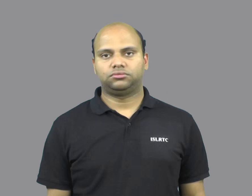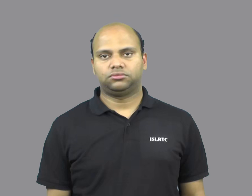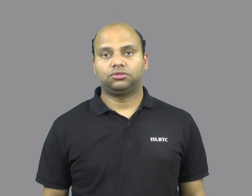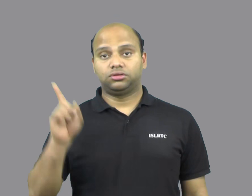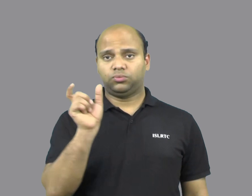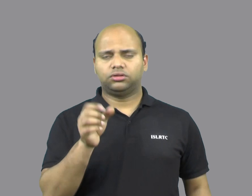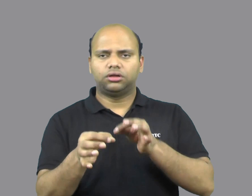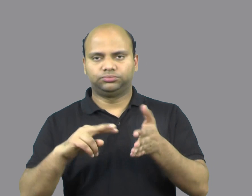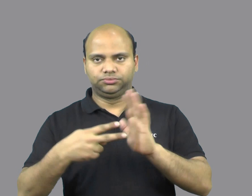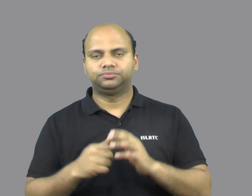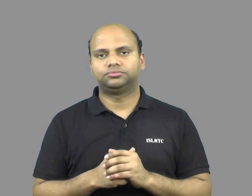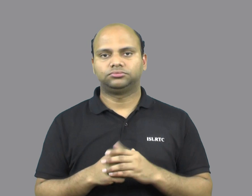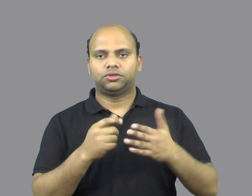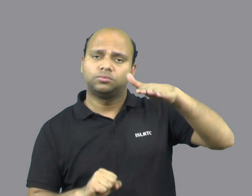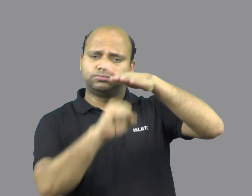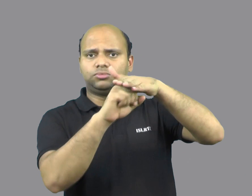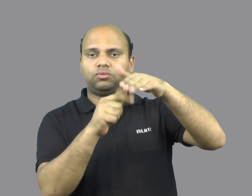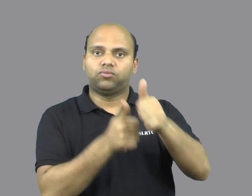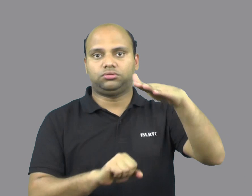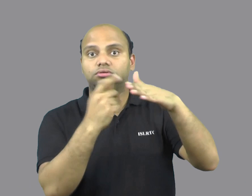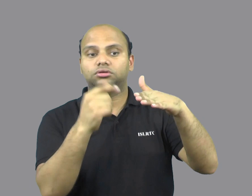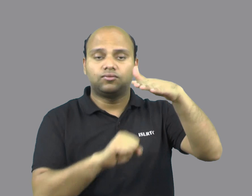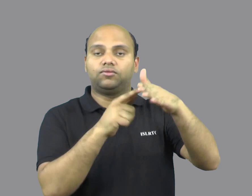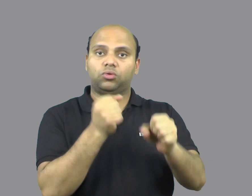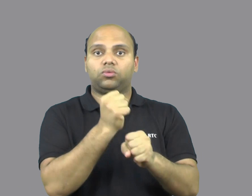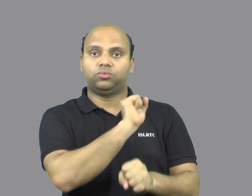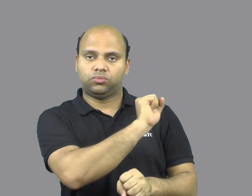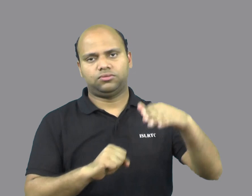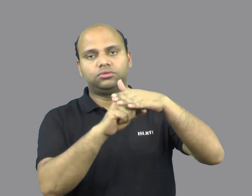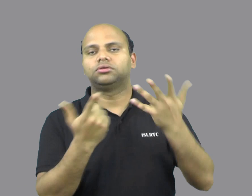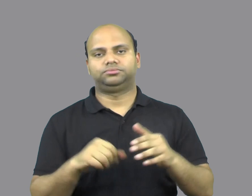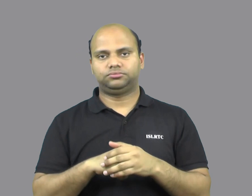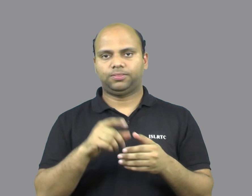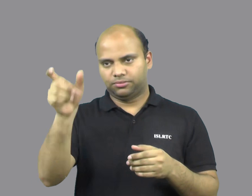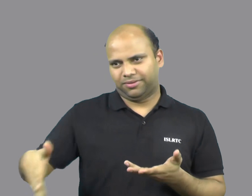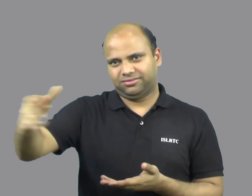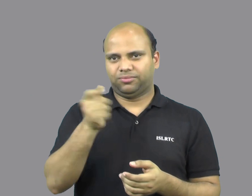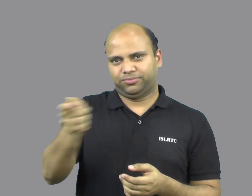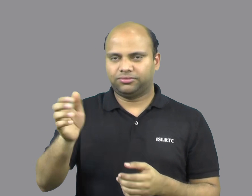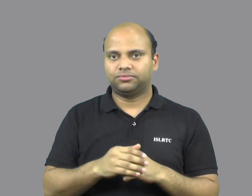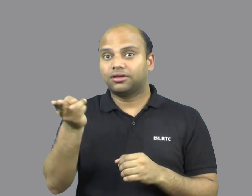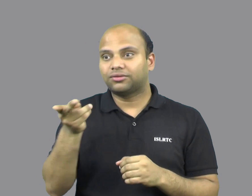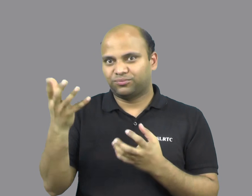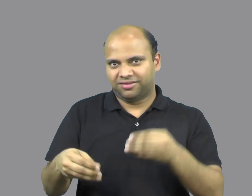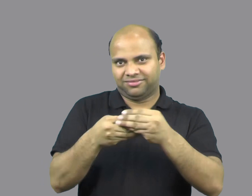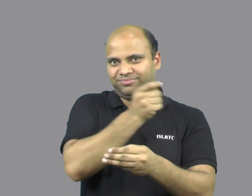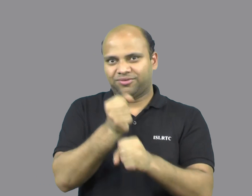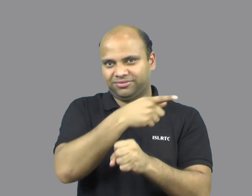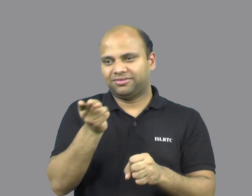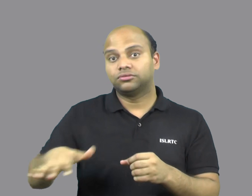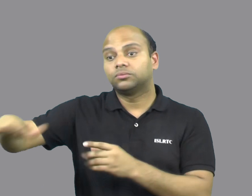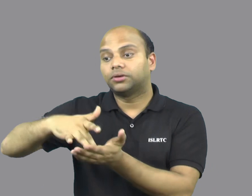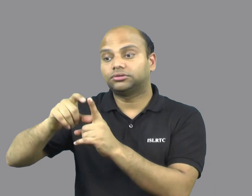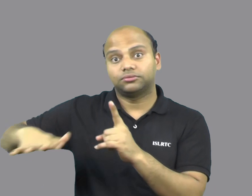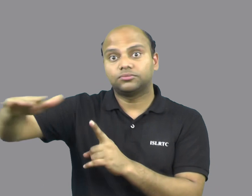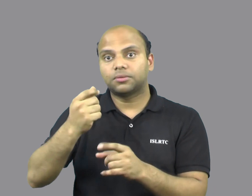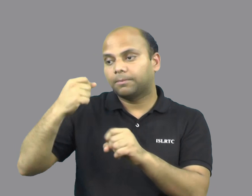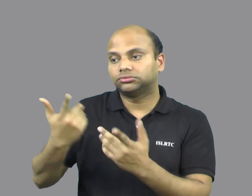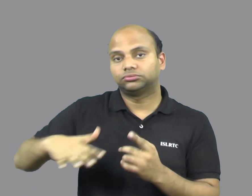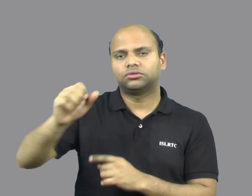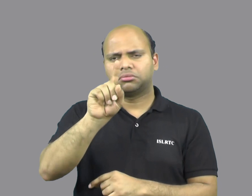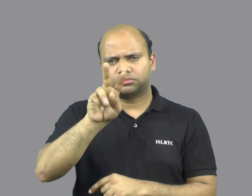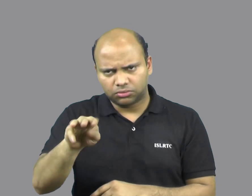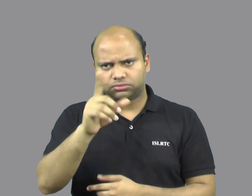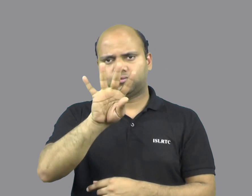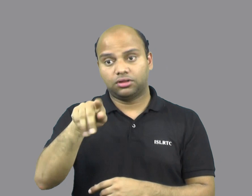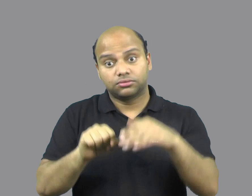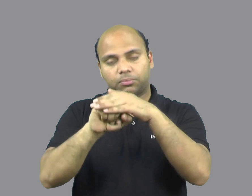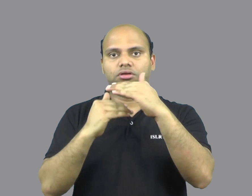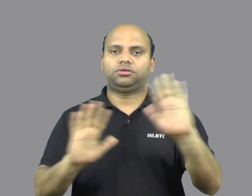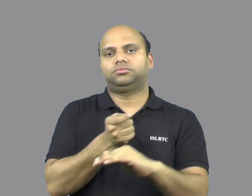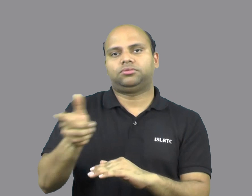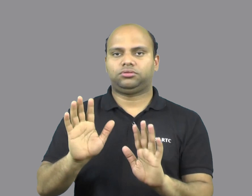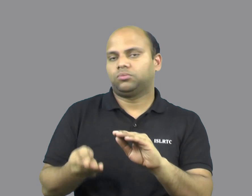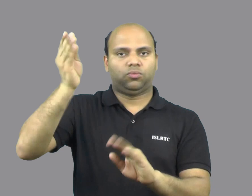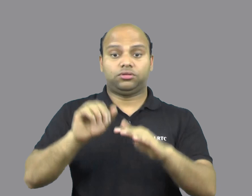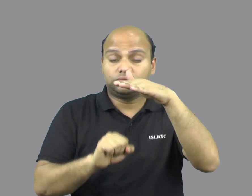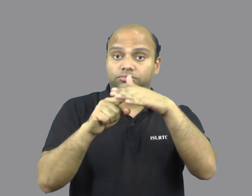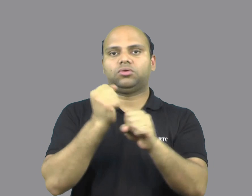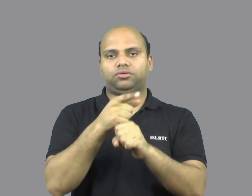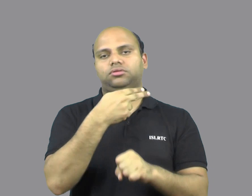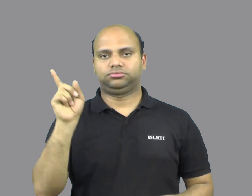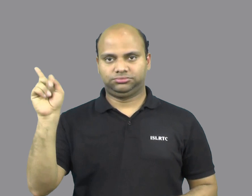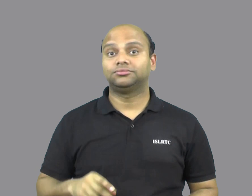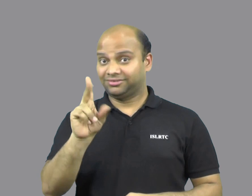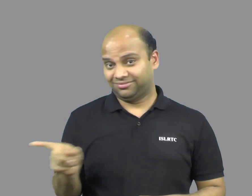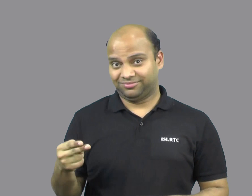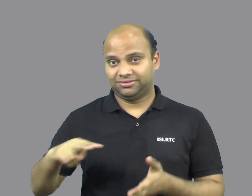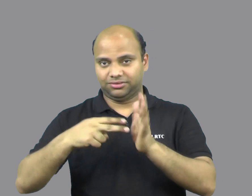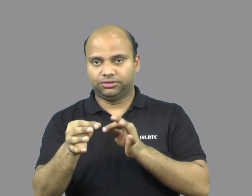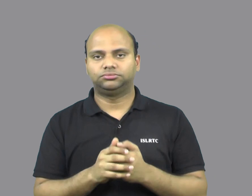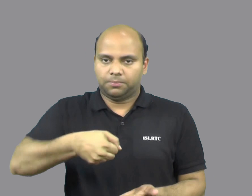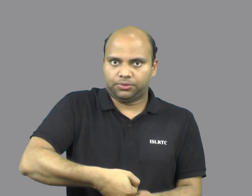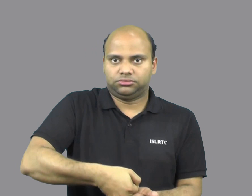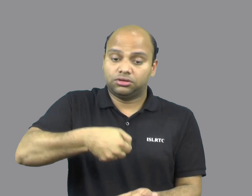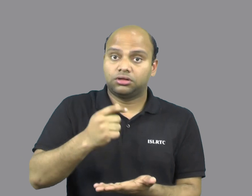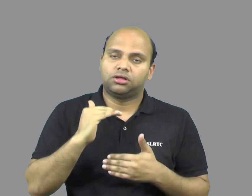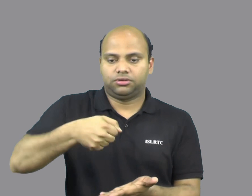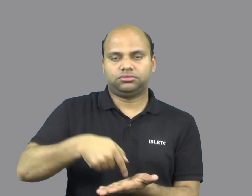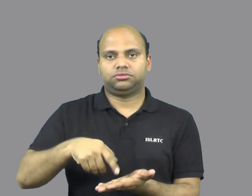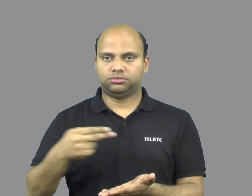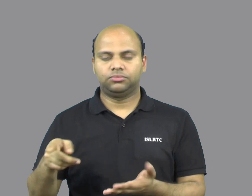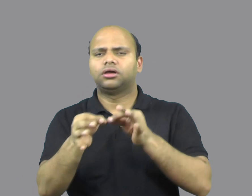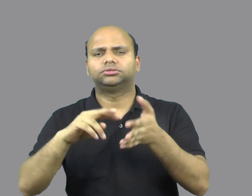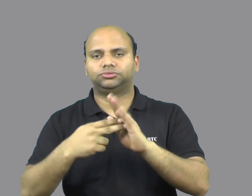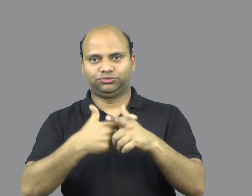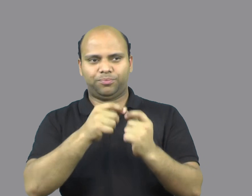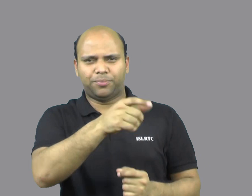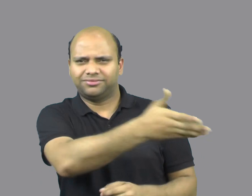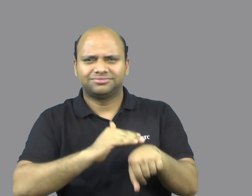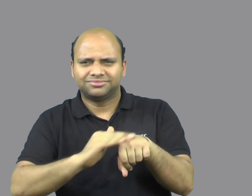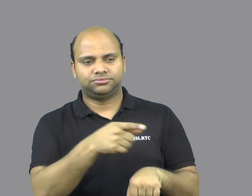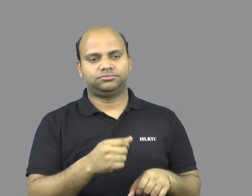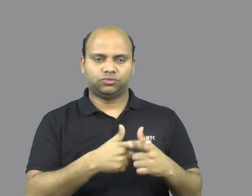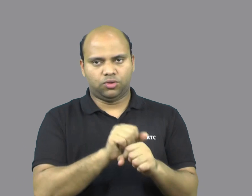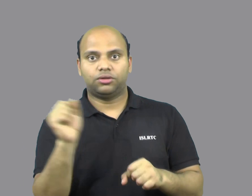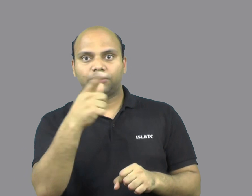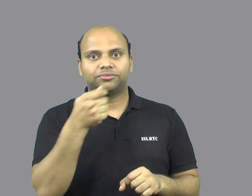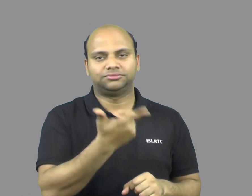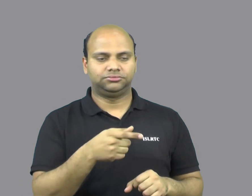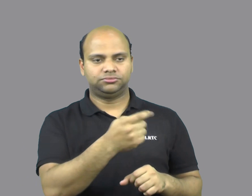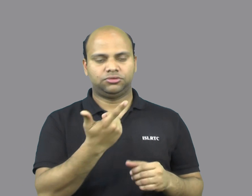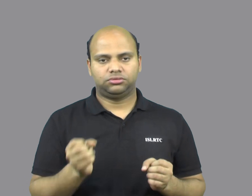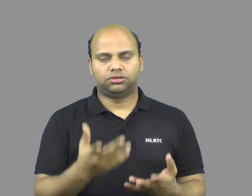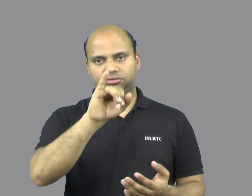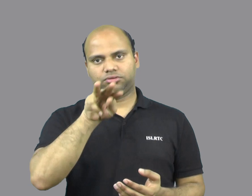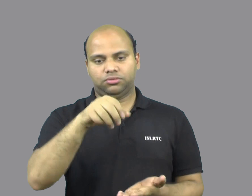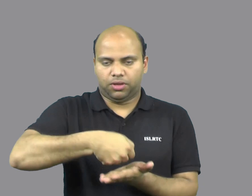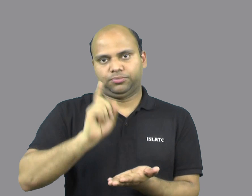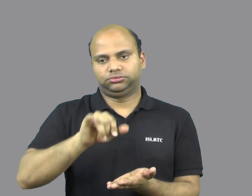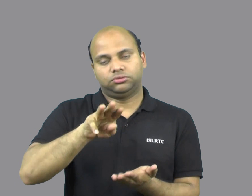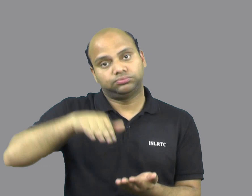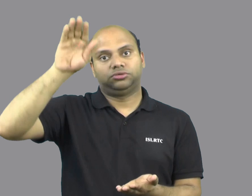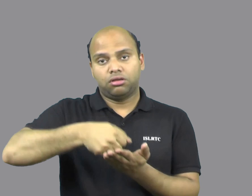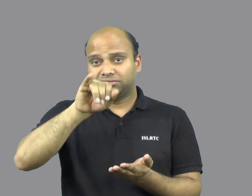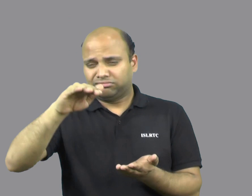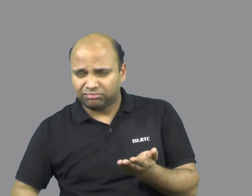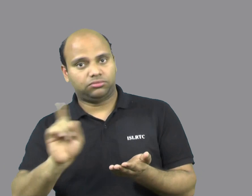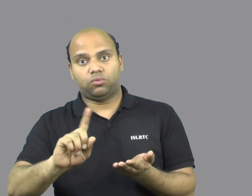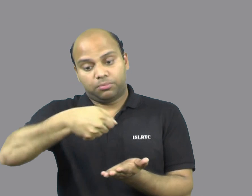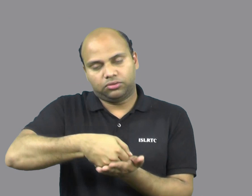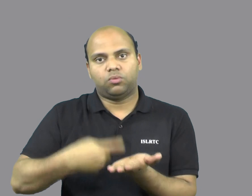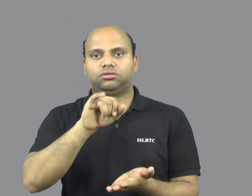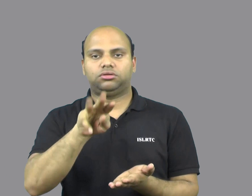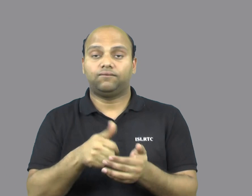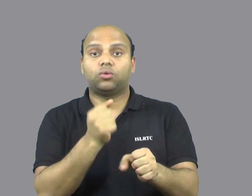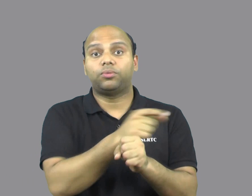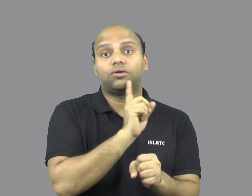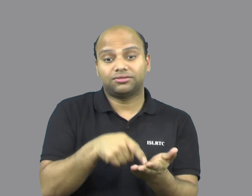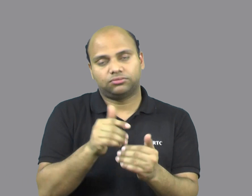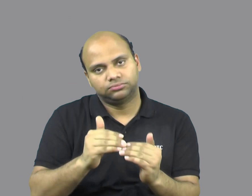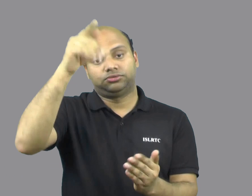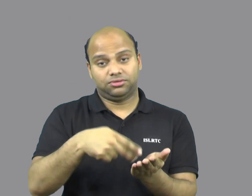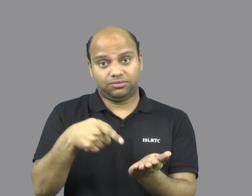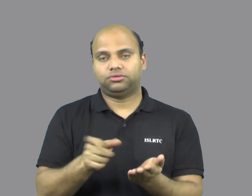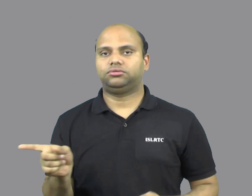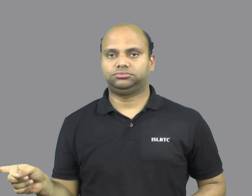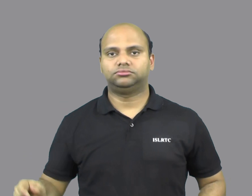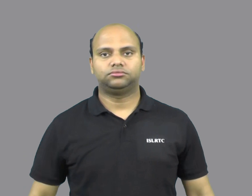Price Ceiling and Price Floor